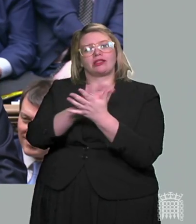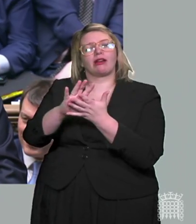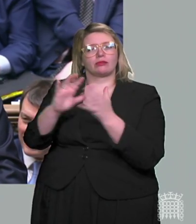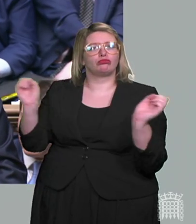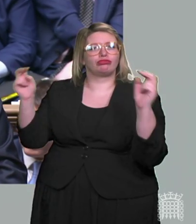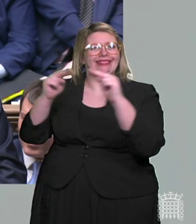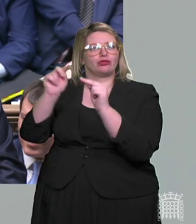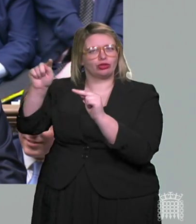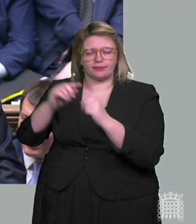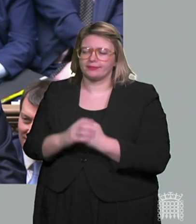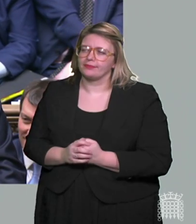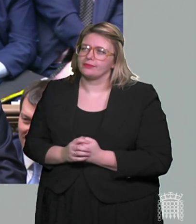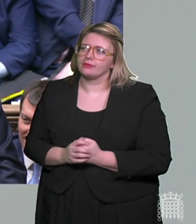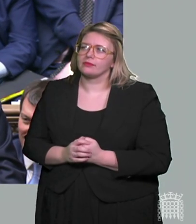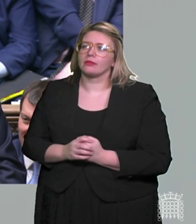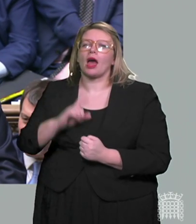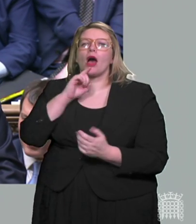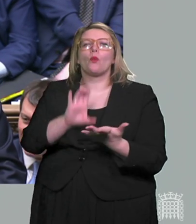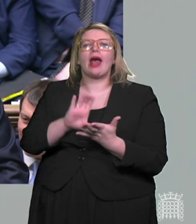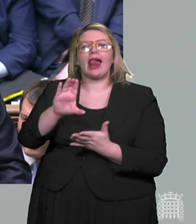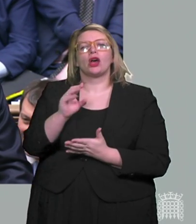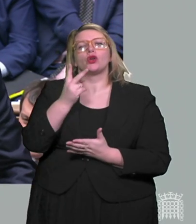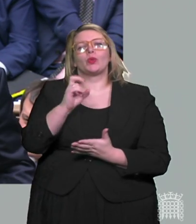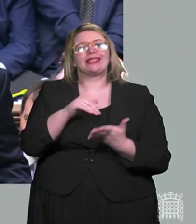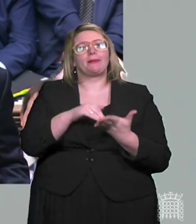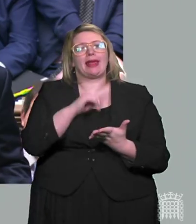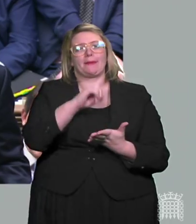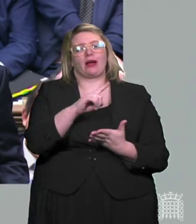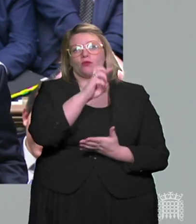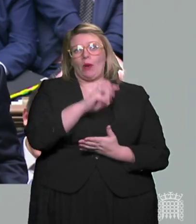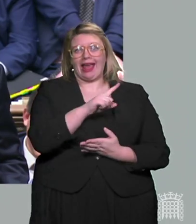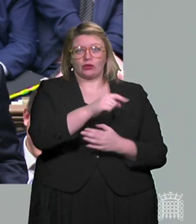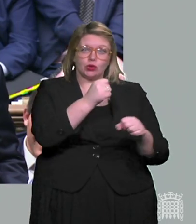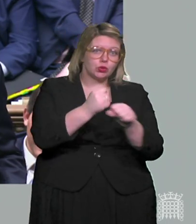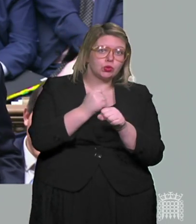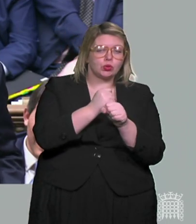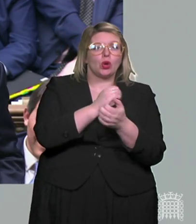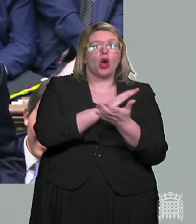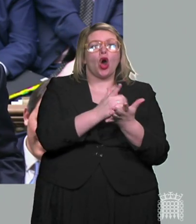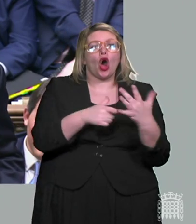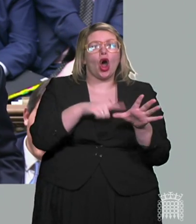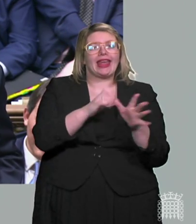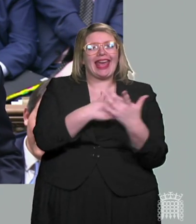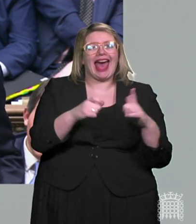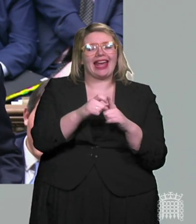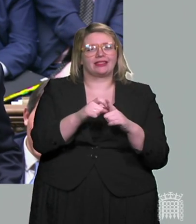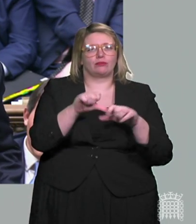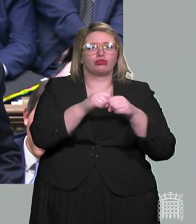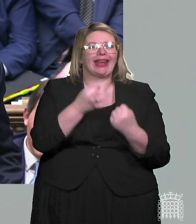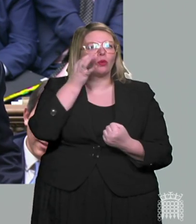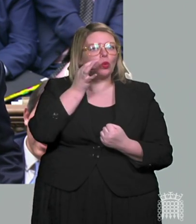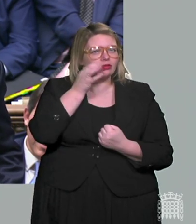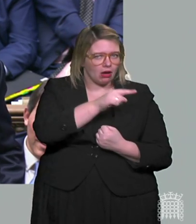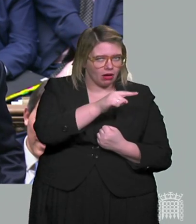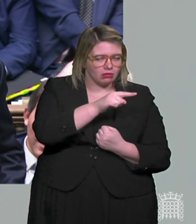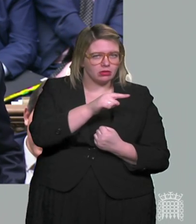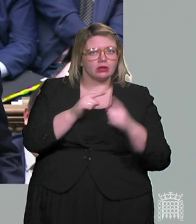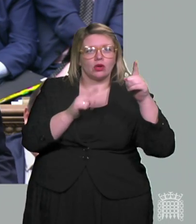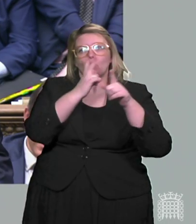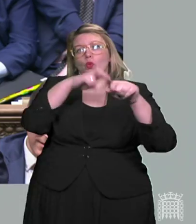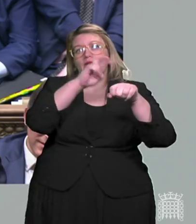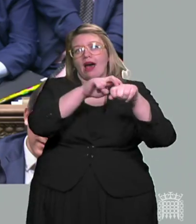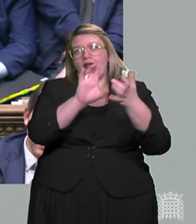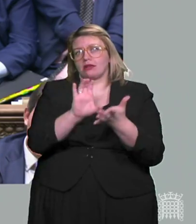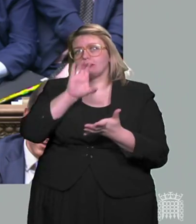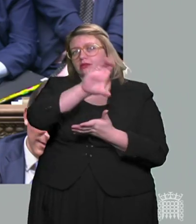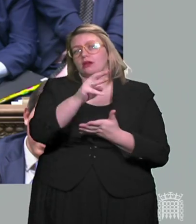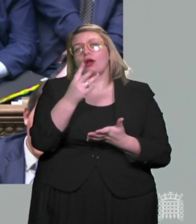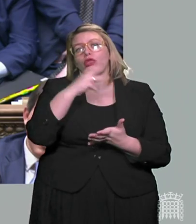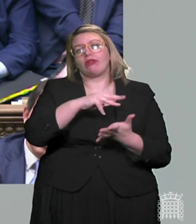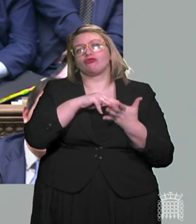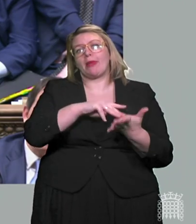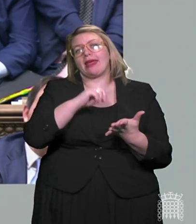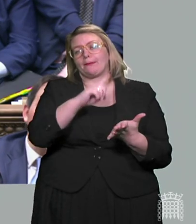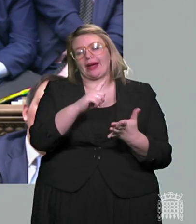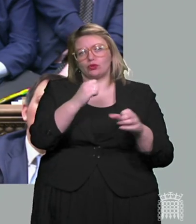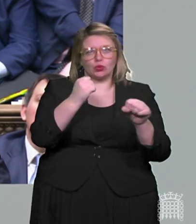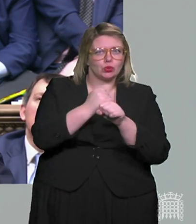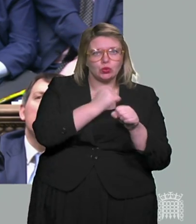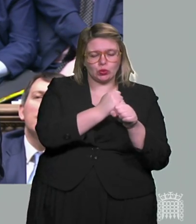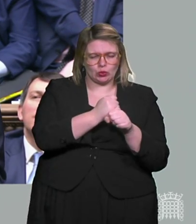I will provide £20 million of funding for the Welsh Government to restore the Holyhead breakwater, and in Northern Ireland I am allocating up to £3 million to extend the tackling paramilitarism programme